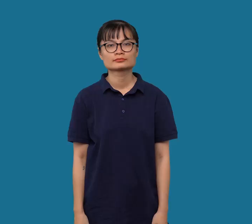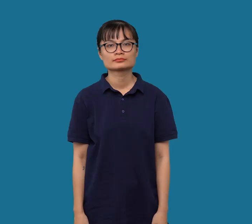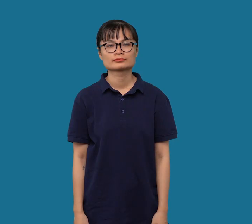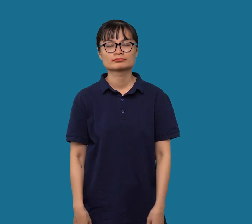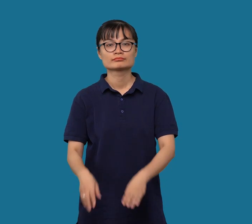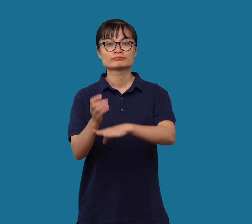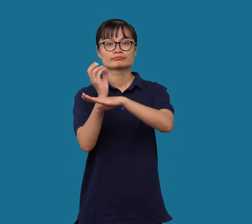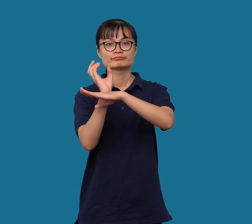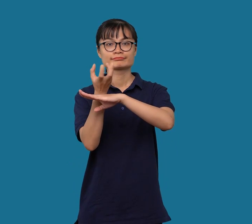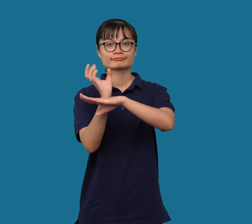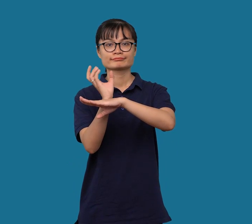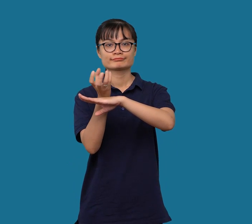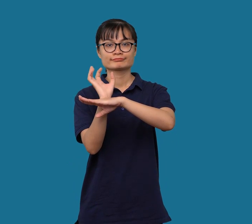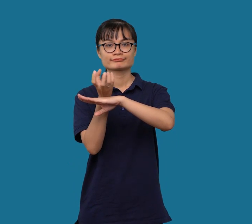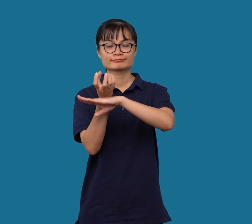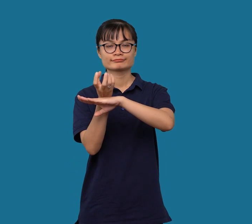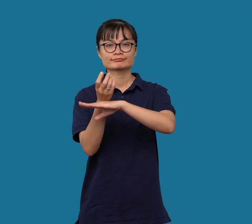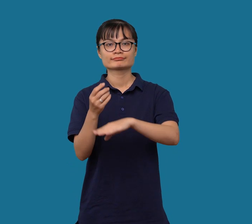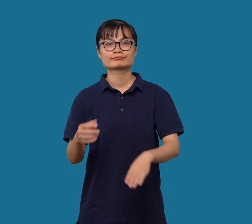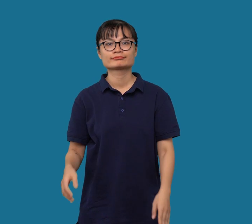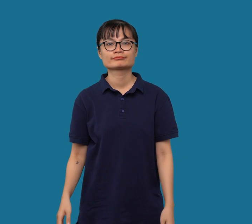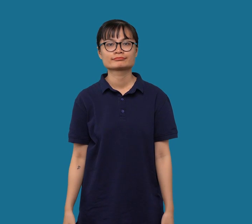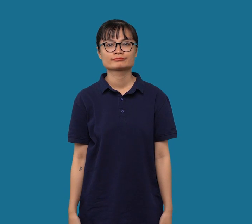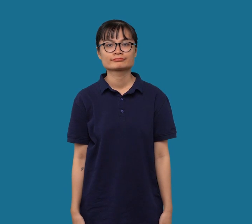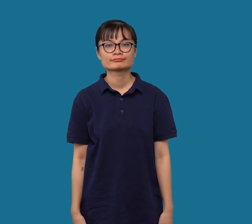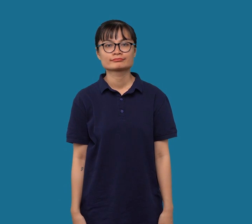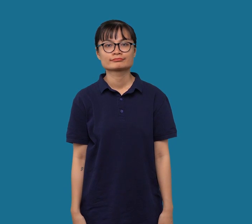xe cứu thương